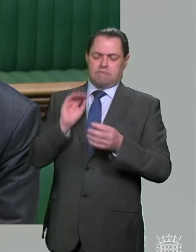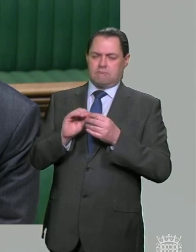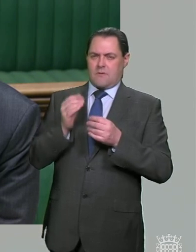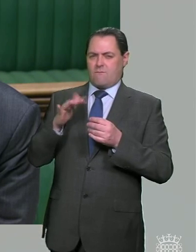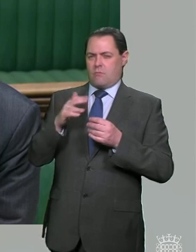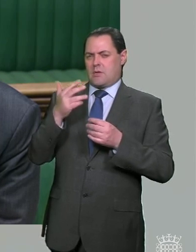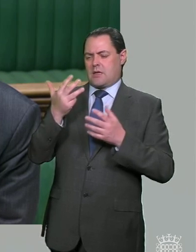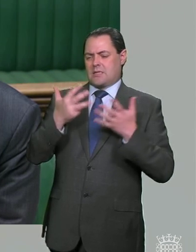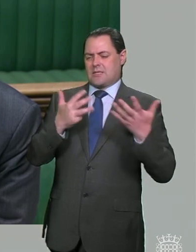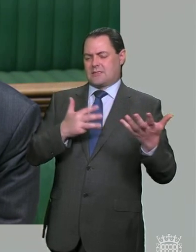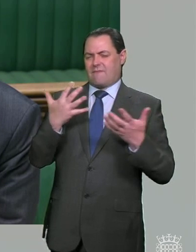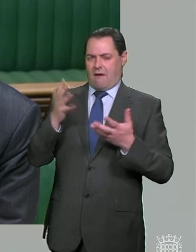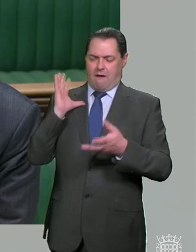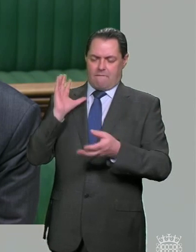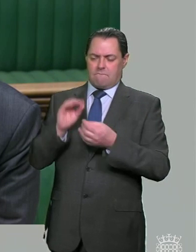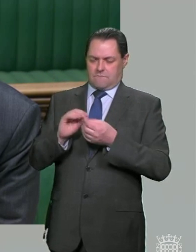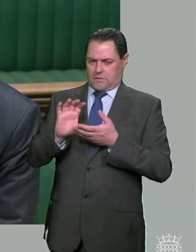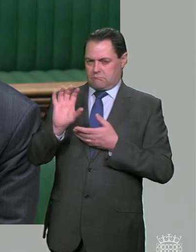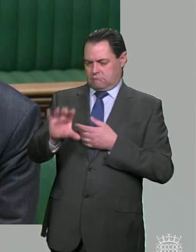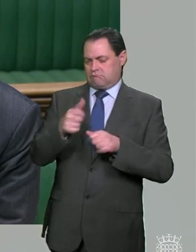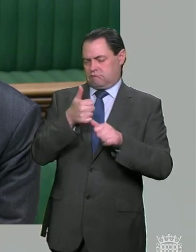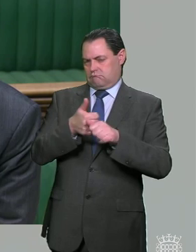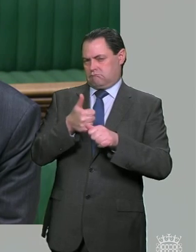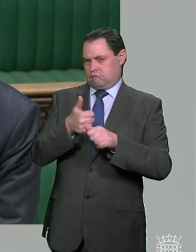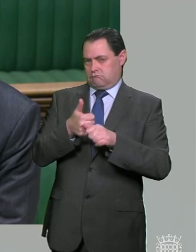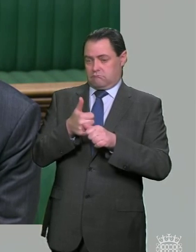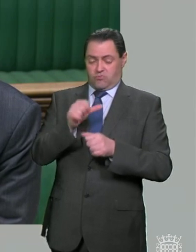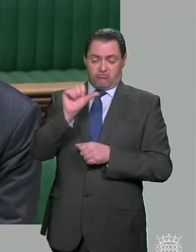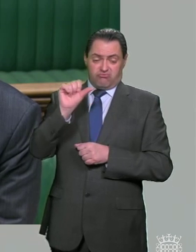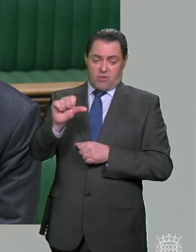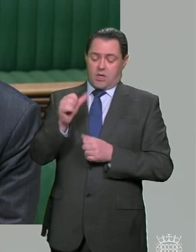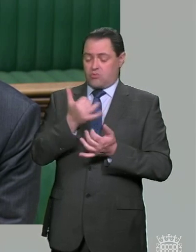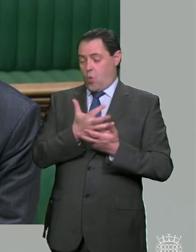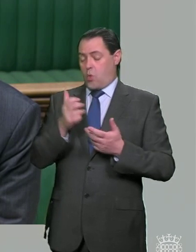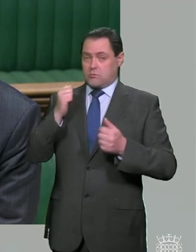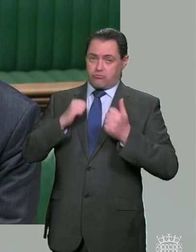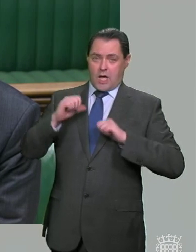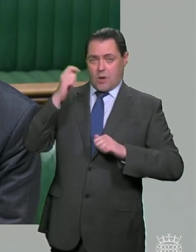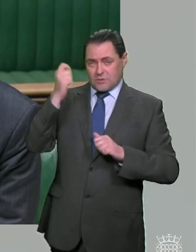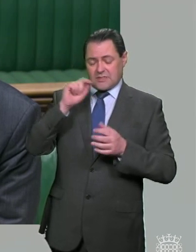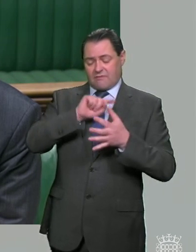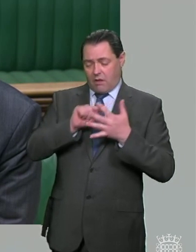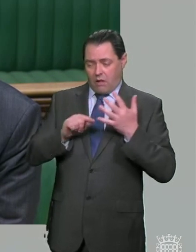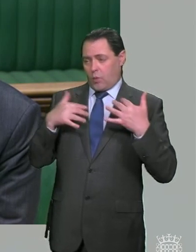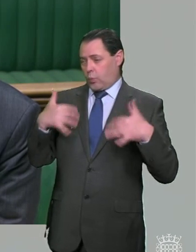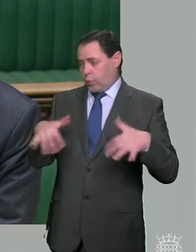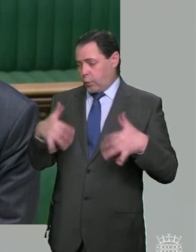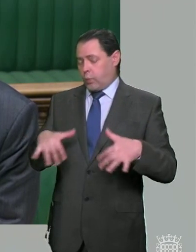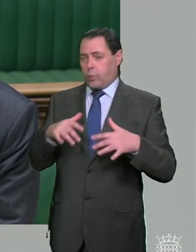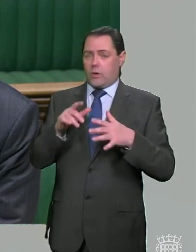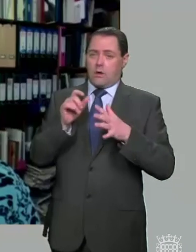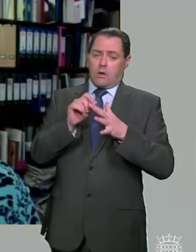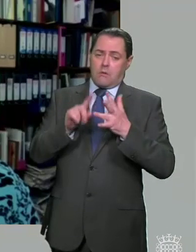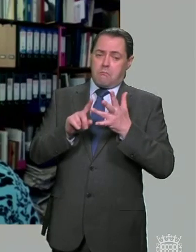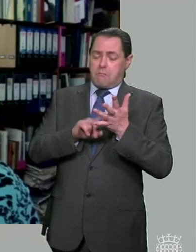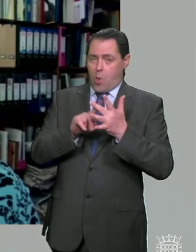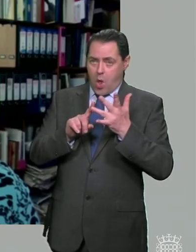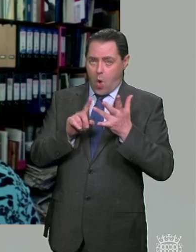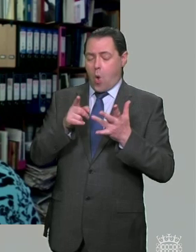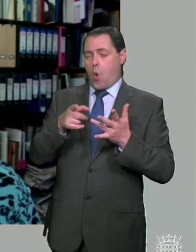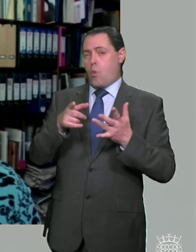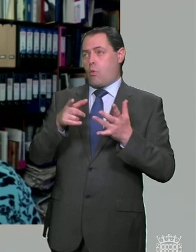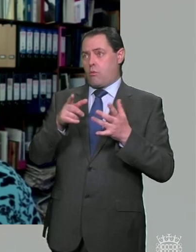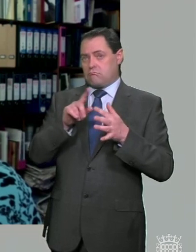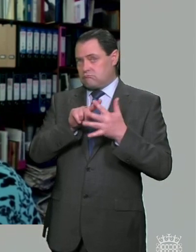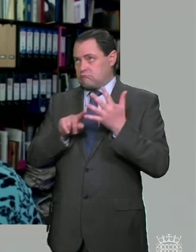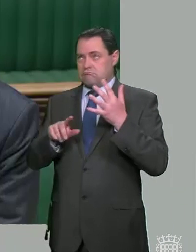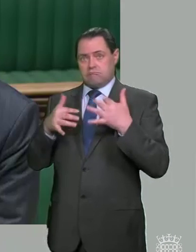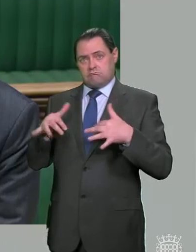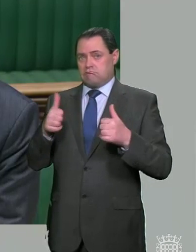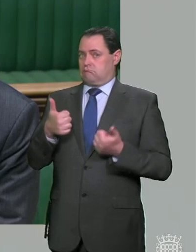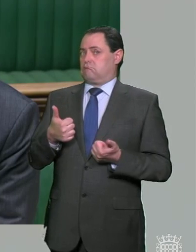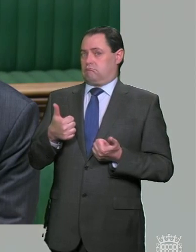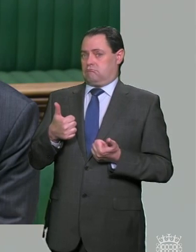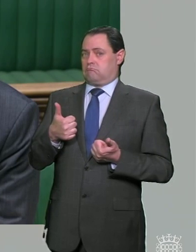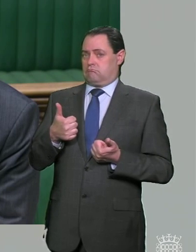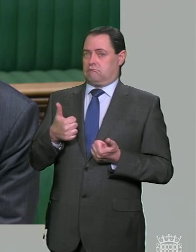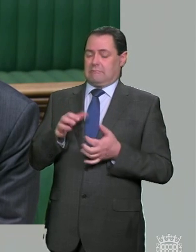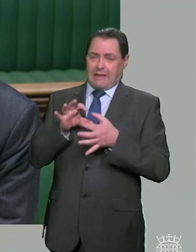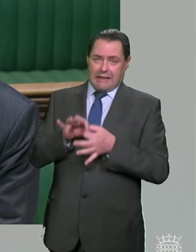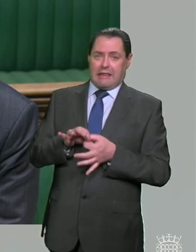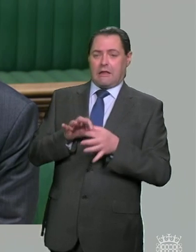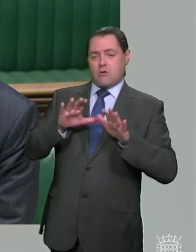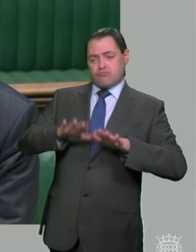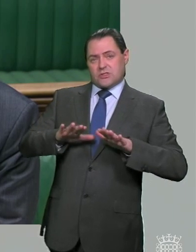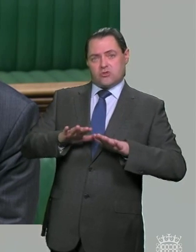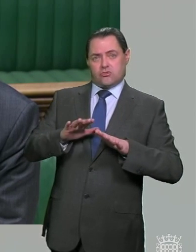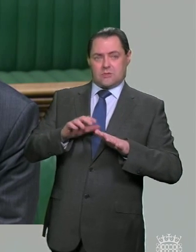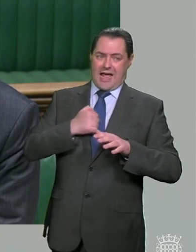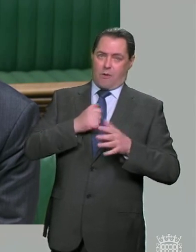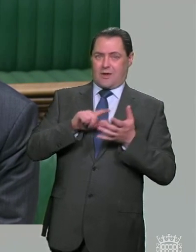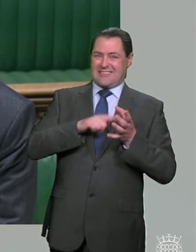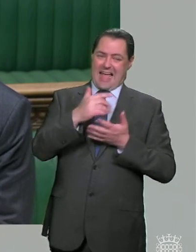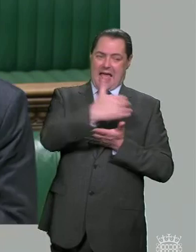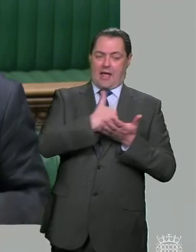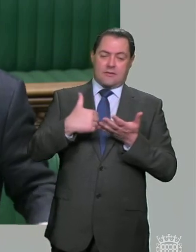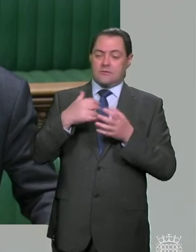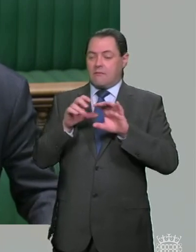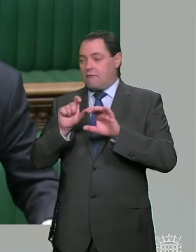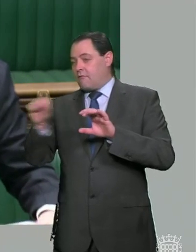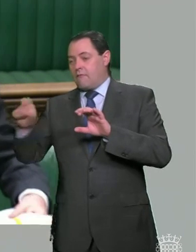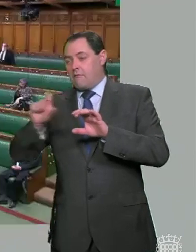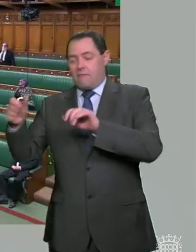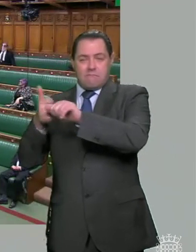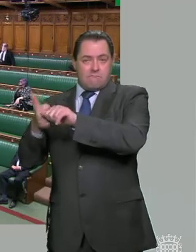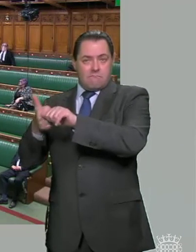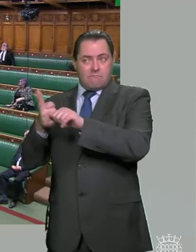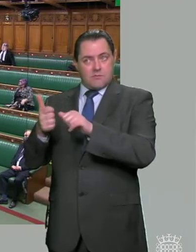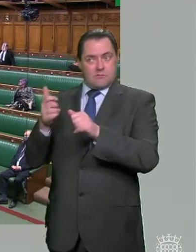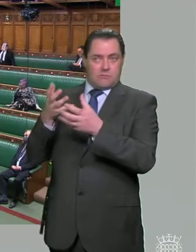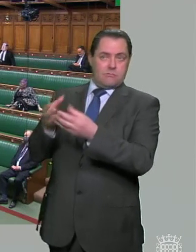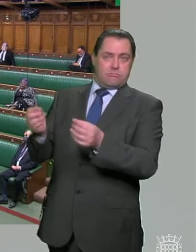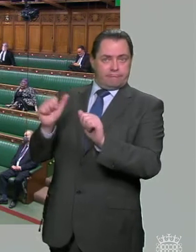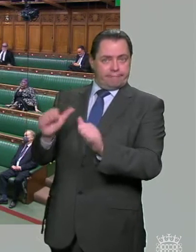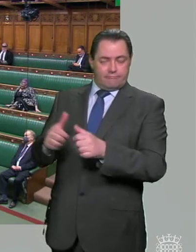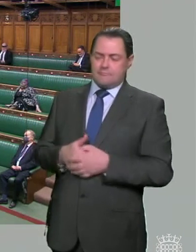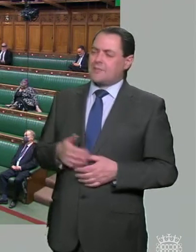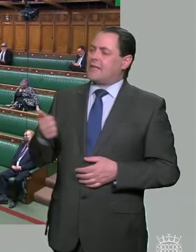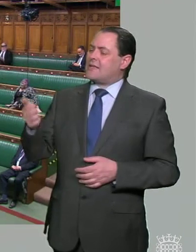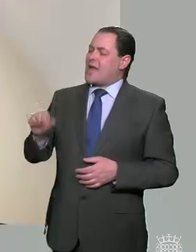As the honourable Lady rightly says, there are many proud successes of that programme, and polio across the planet, largely thanks to the help of the British taxpayer, has been almost eliminated.